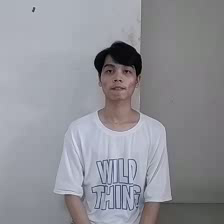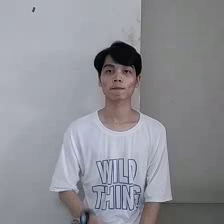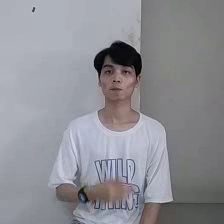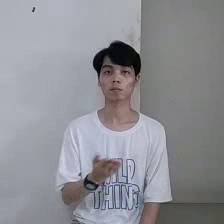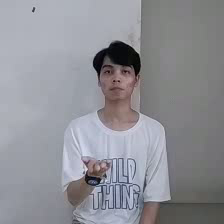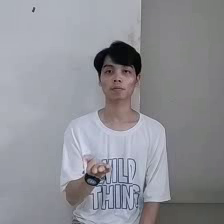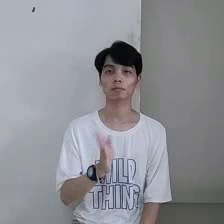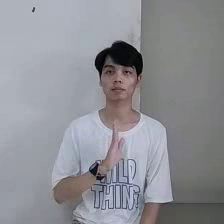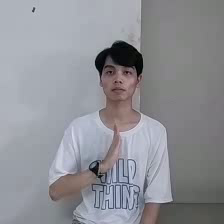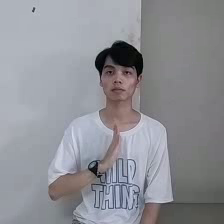Xin phép